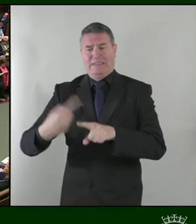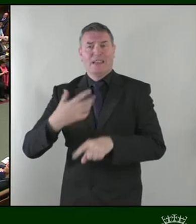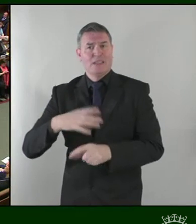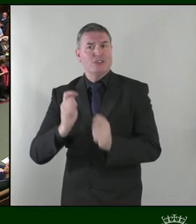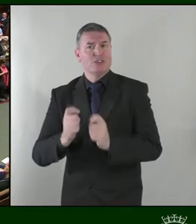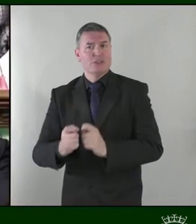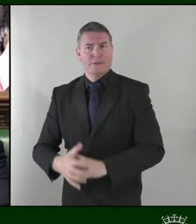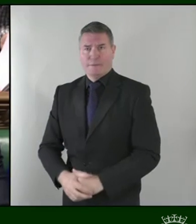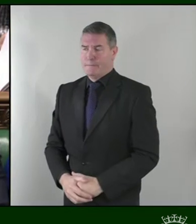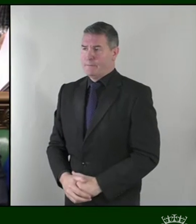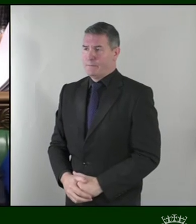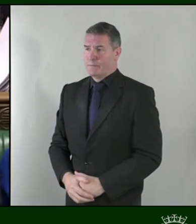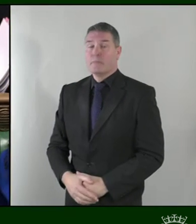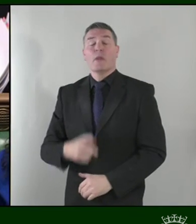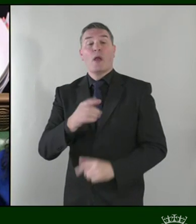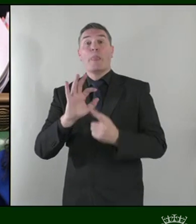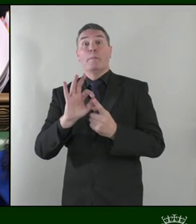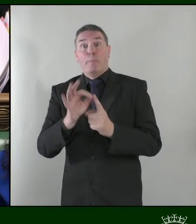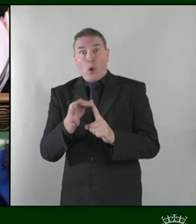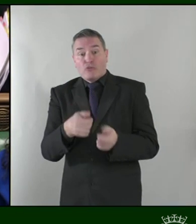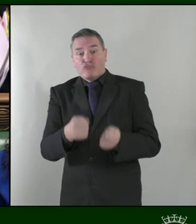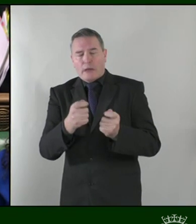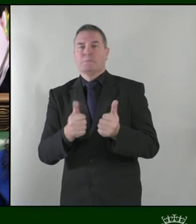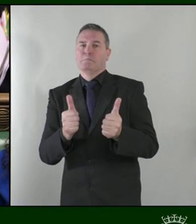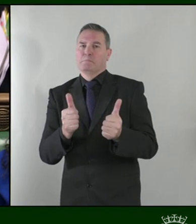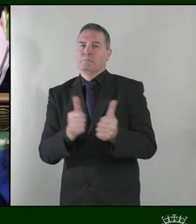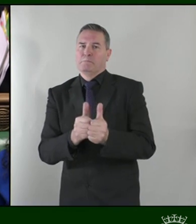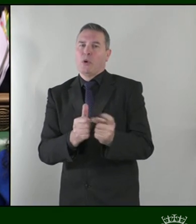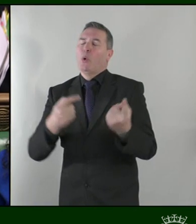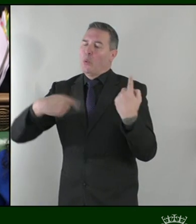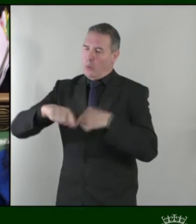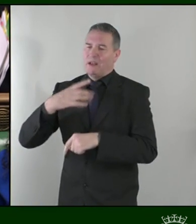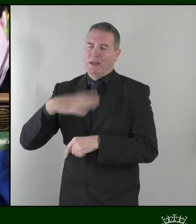I thank the honourable Gentleman for the point he raises.